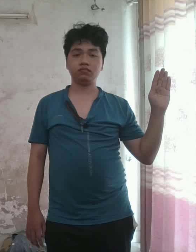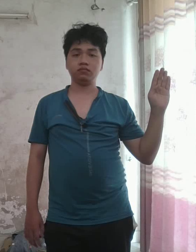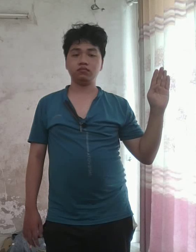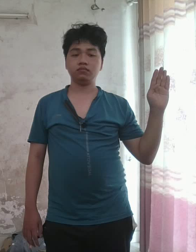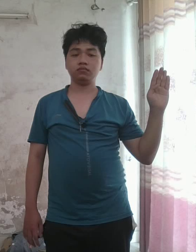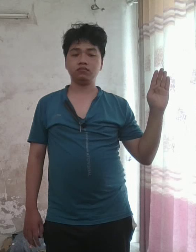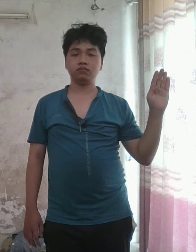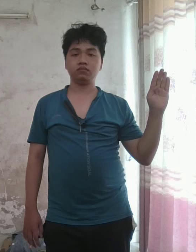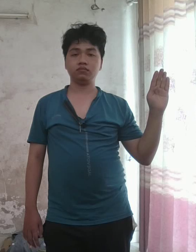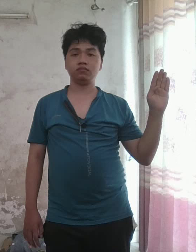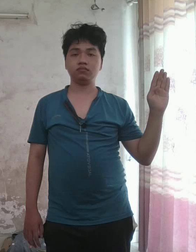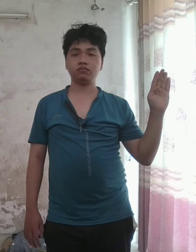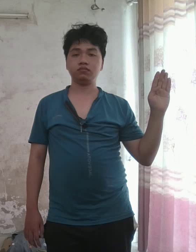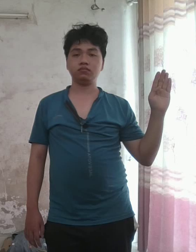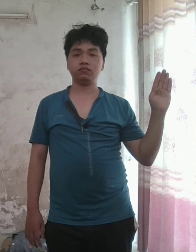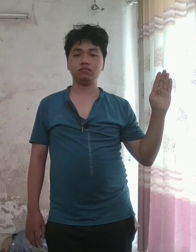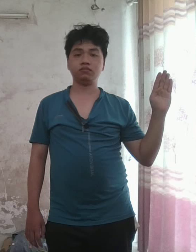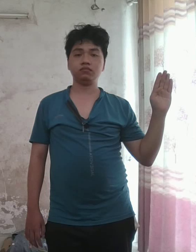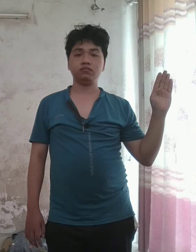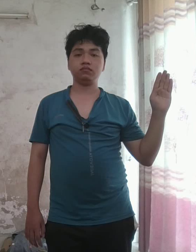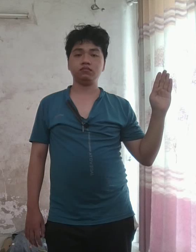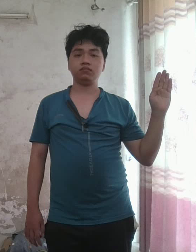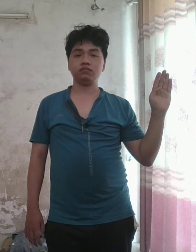b